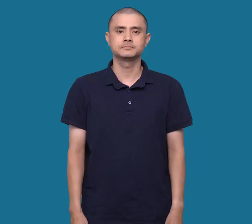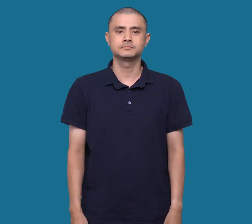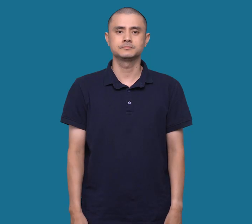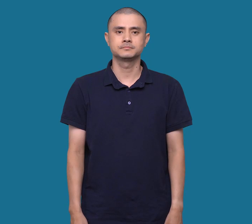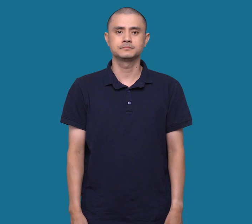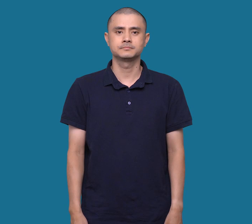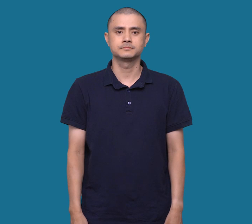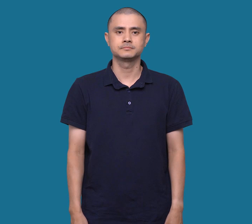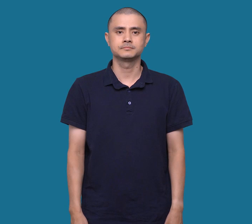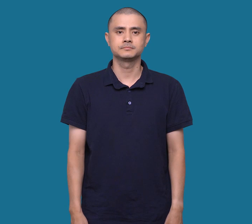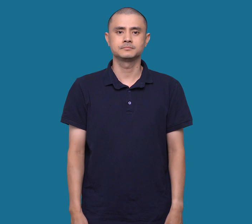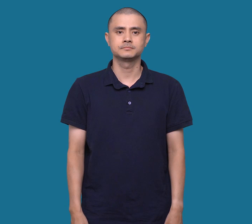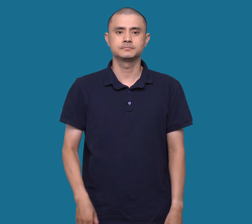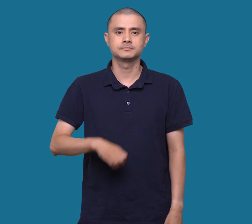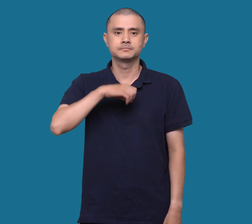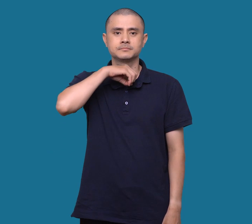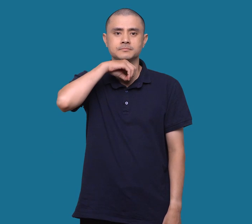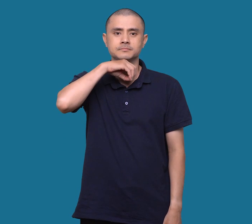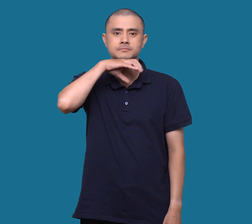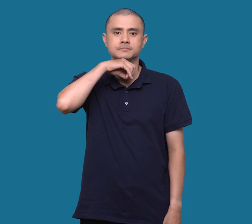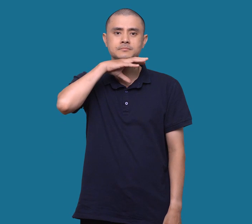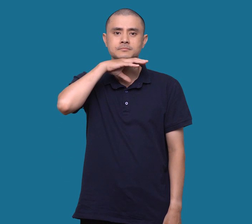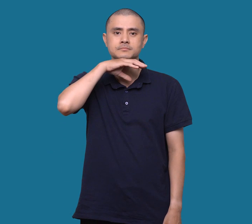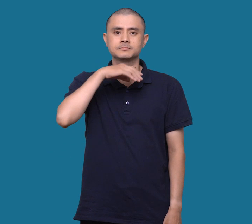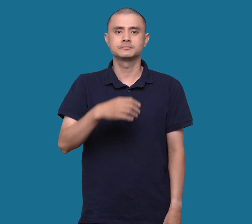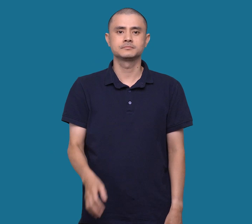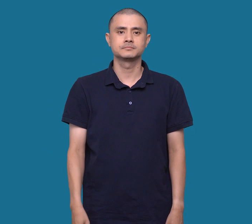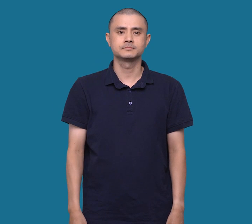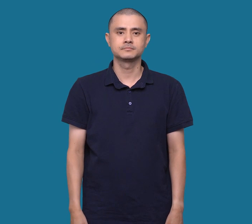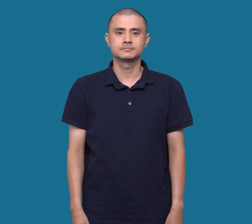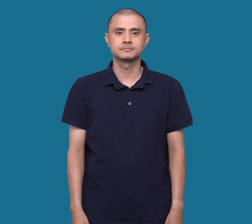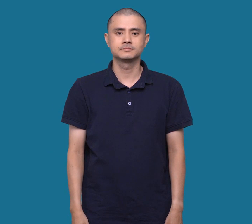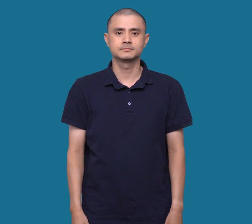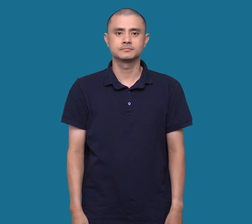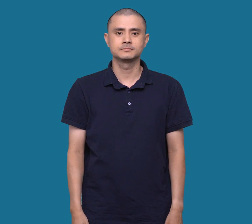Tuy Hoà